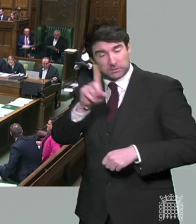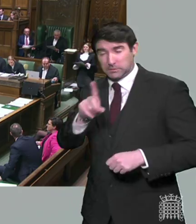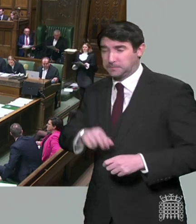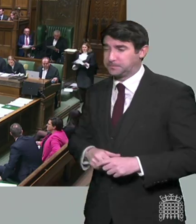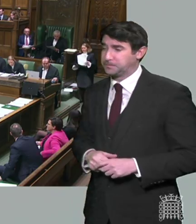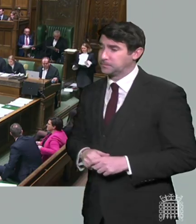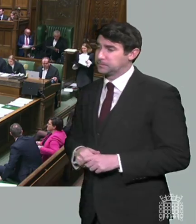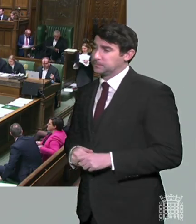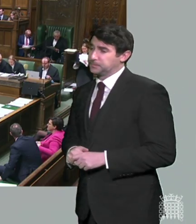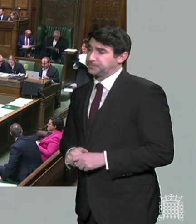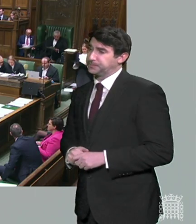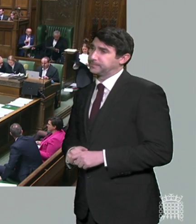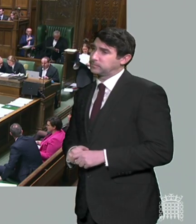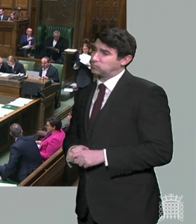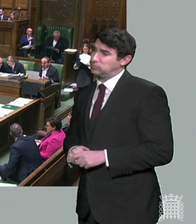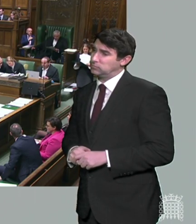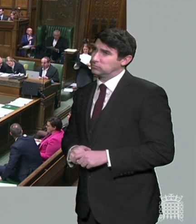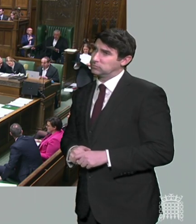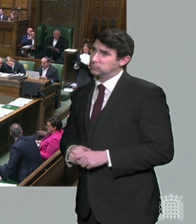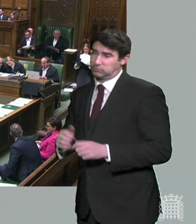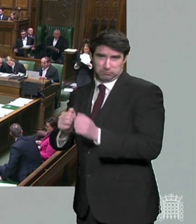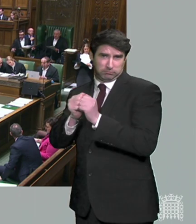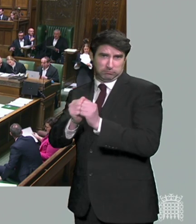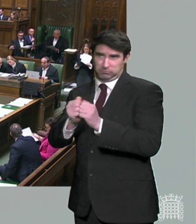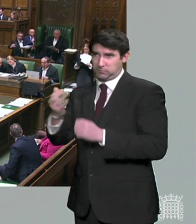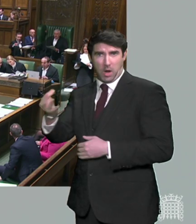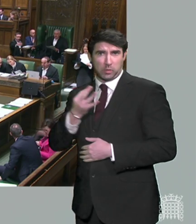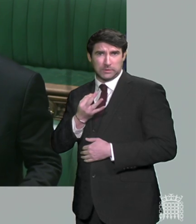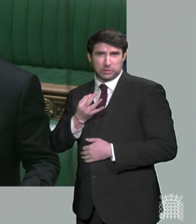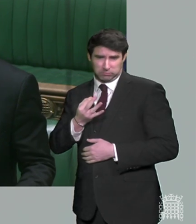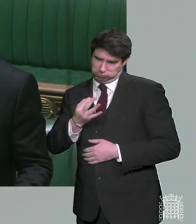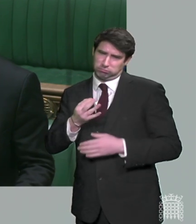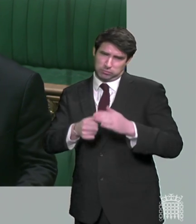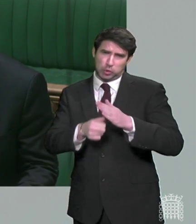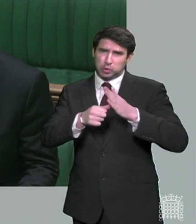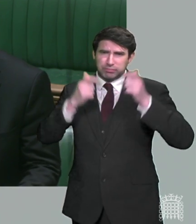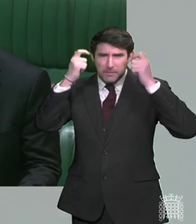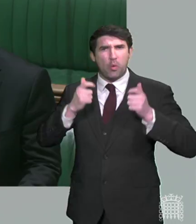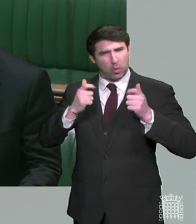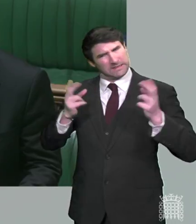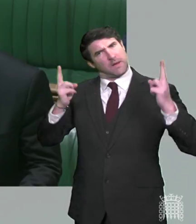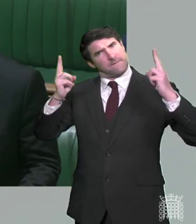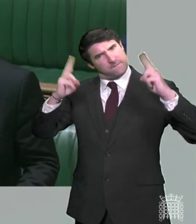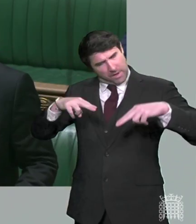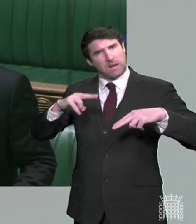I thank my honourable Friend for her question. The Supreme Court continues to be the final court of appeal for Northern Ireland.